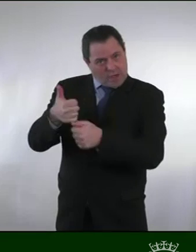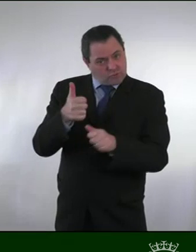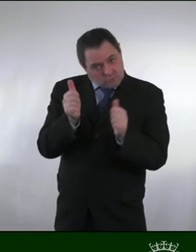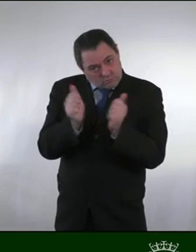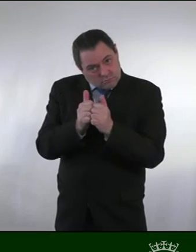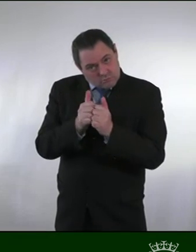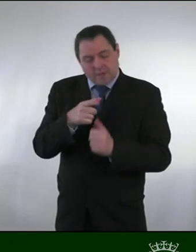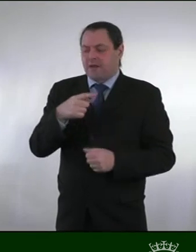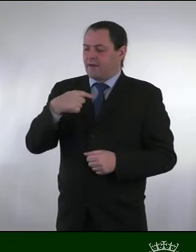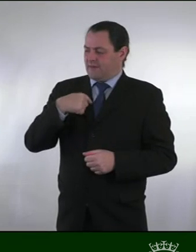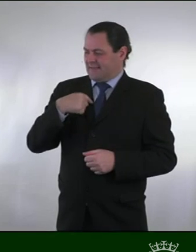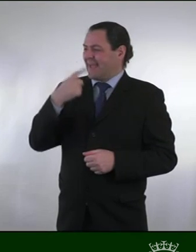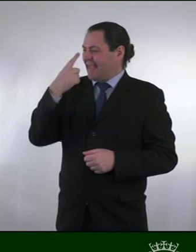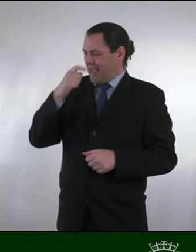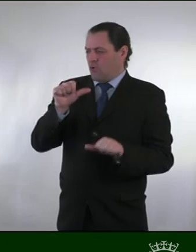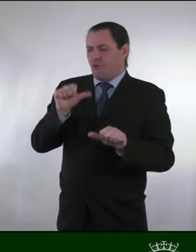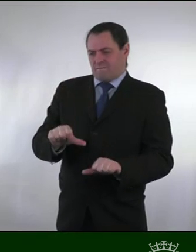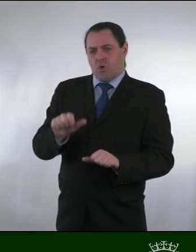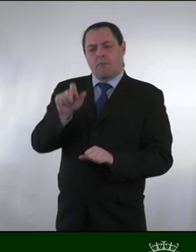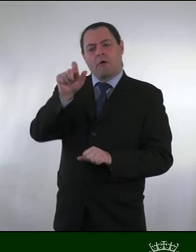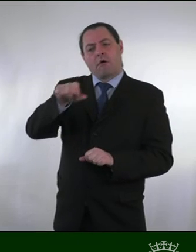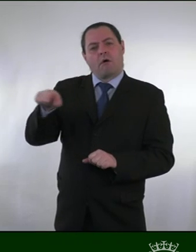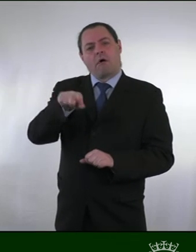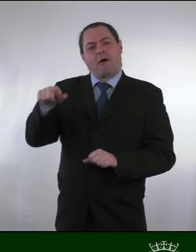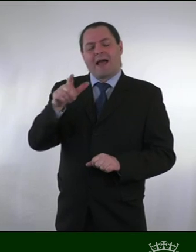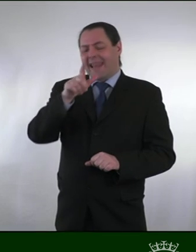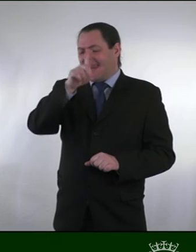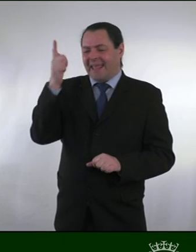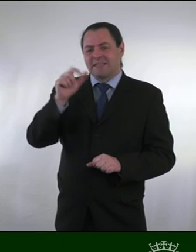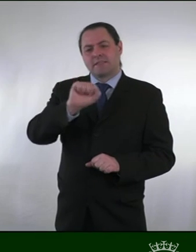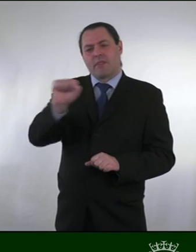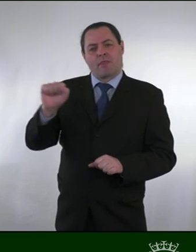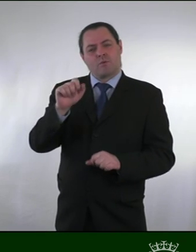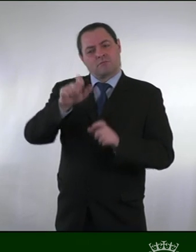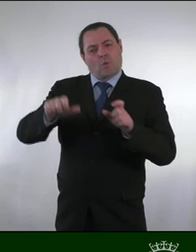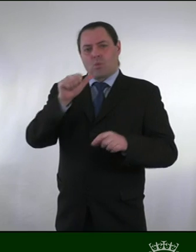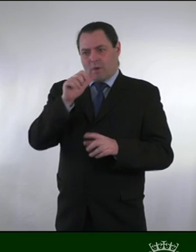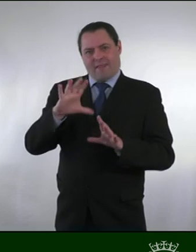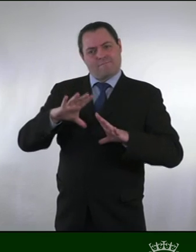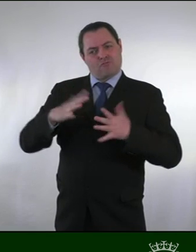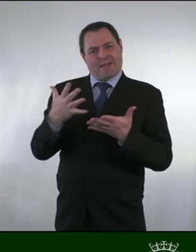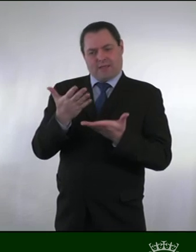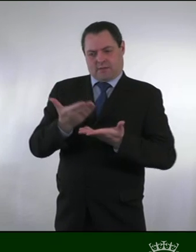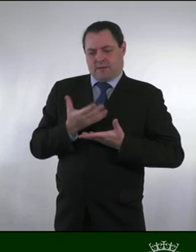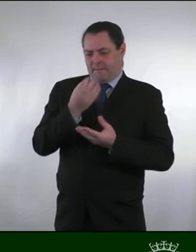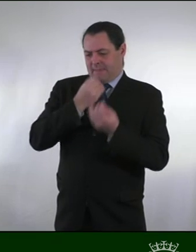Yes, indeed. I can confirm that eligible pupils in Leeds will continue to receive free school meal support over the February half-term.